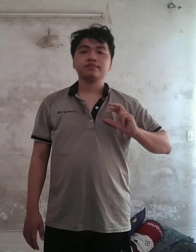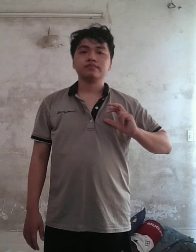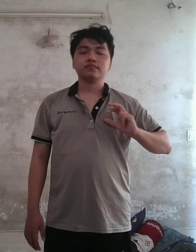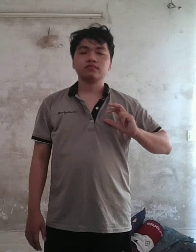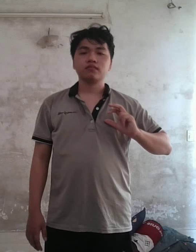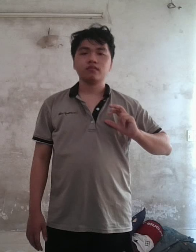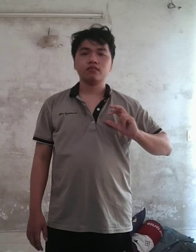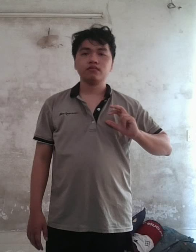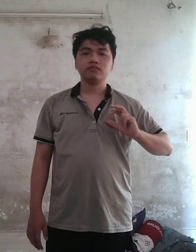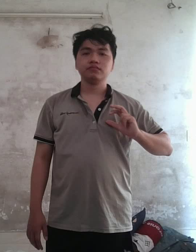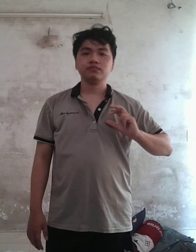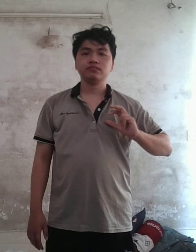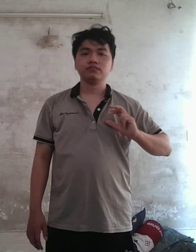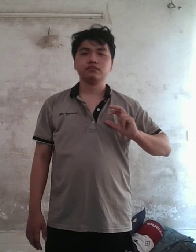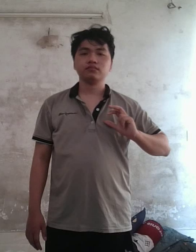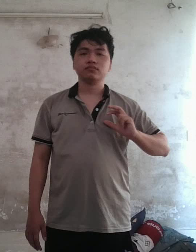giau co